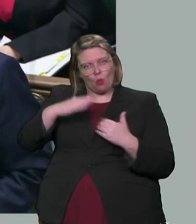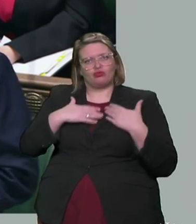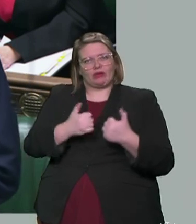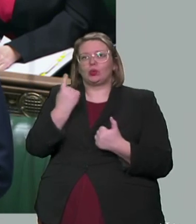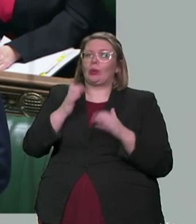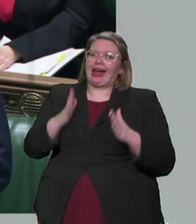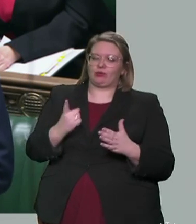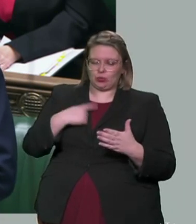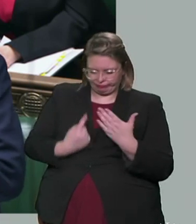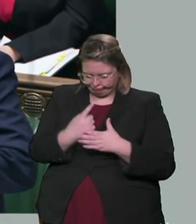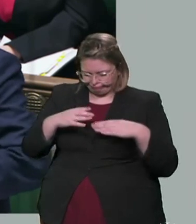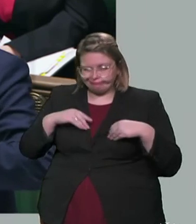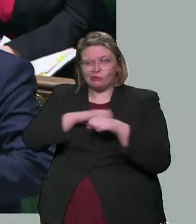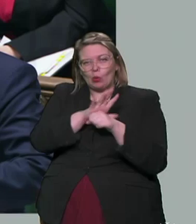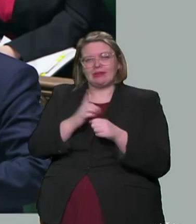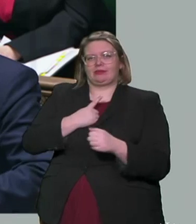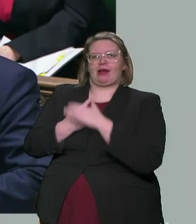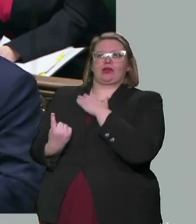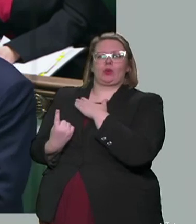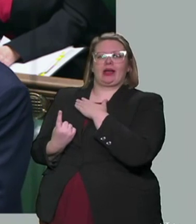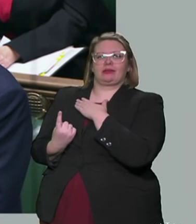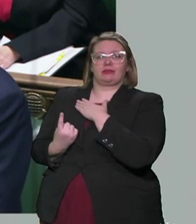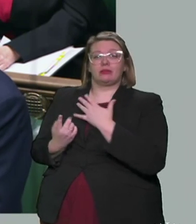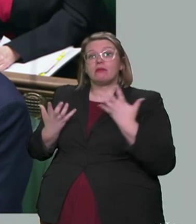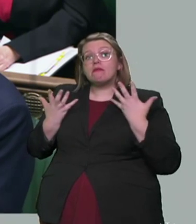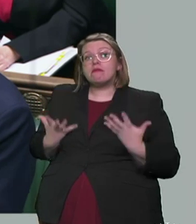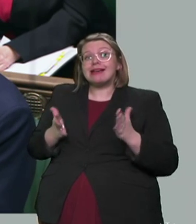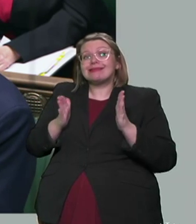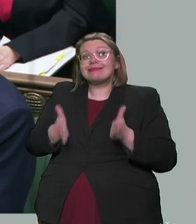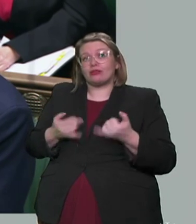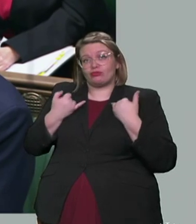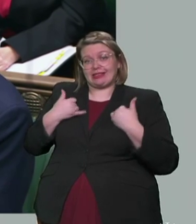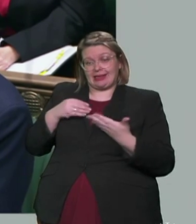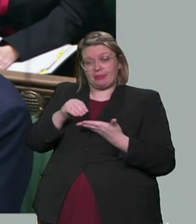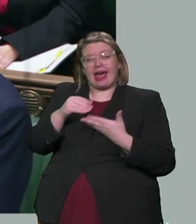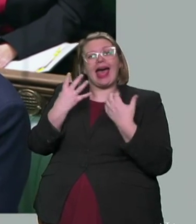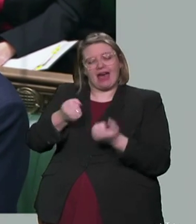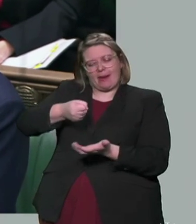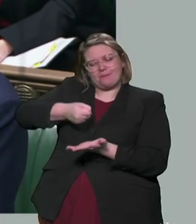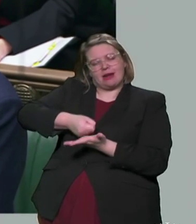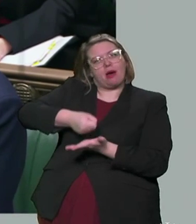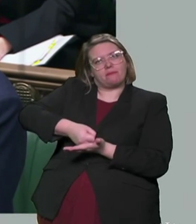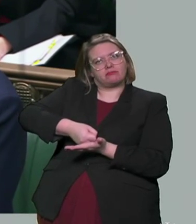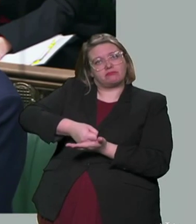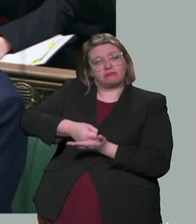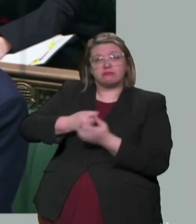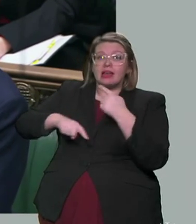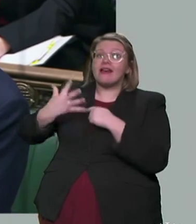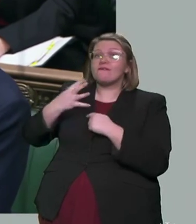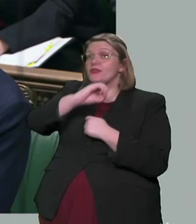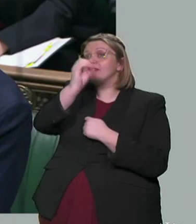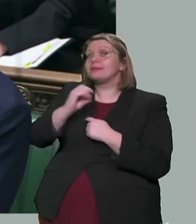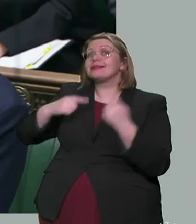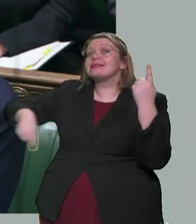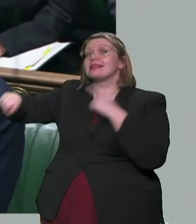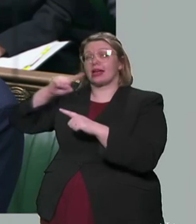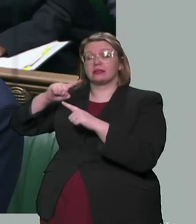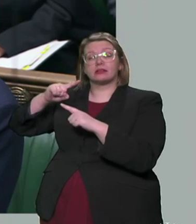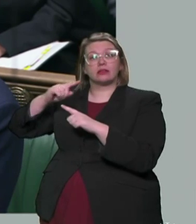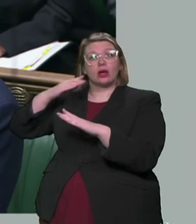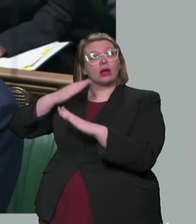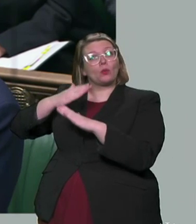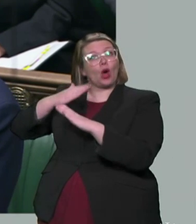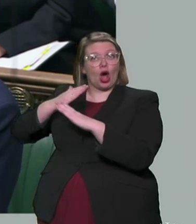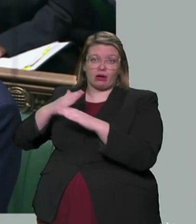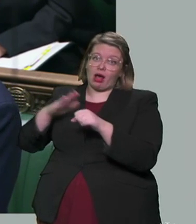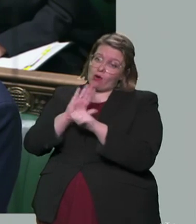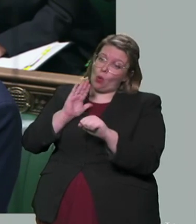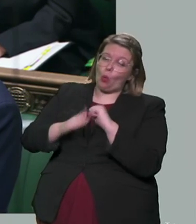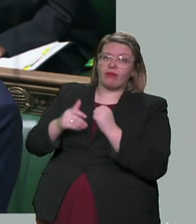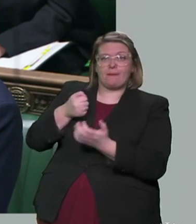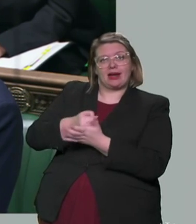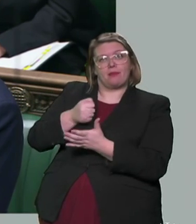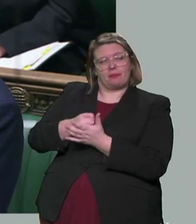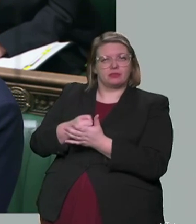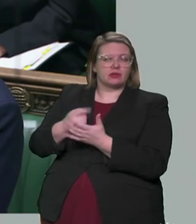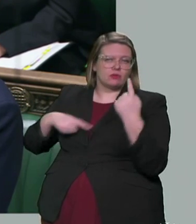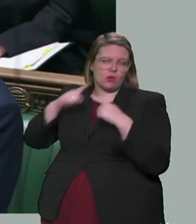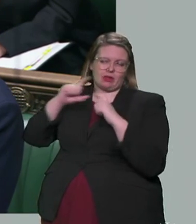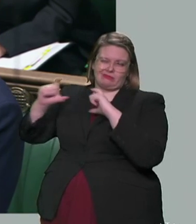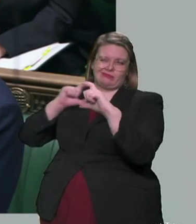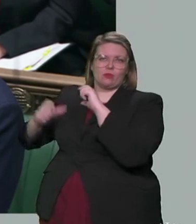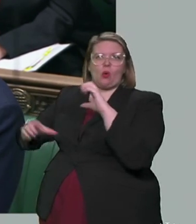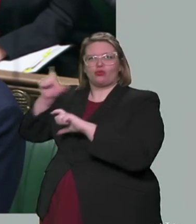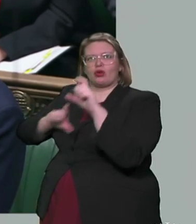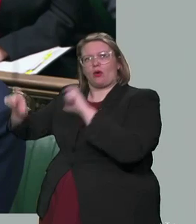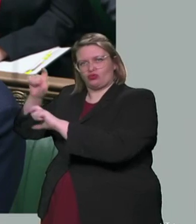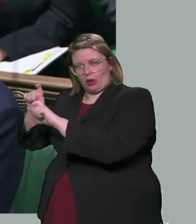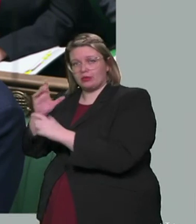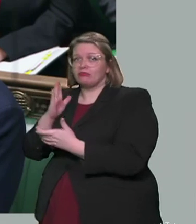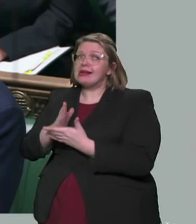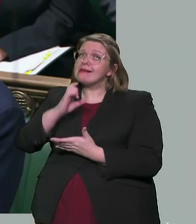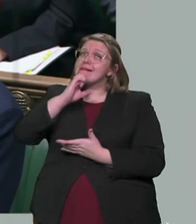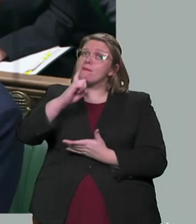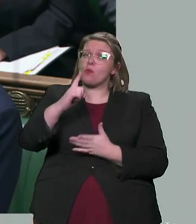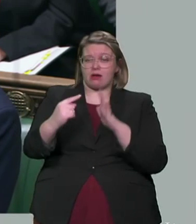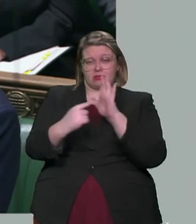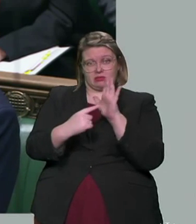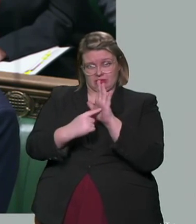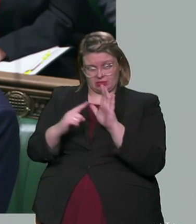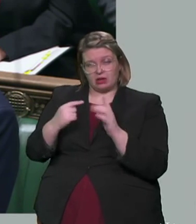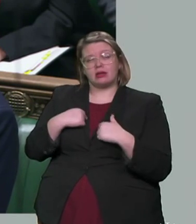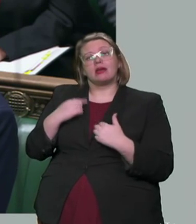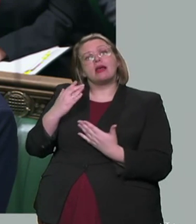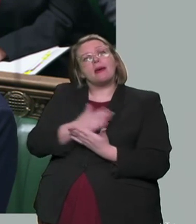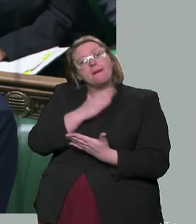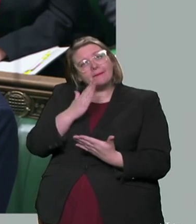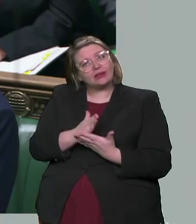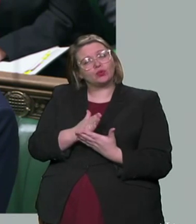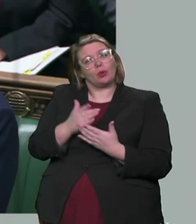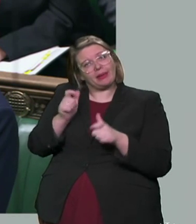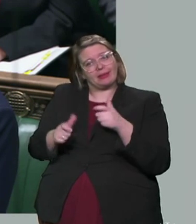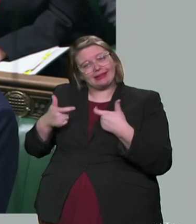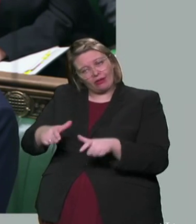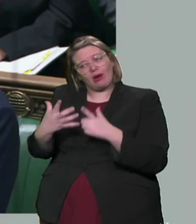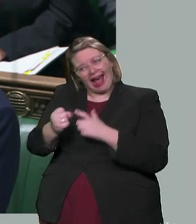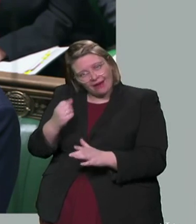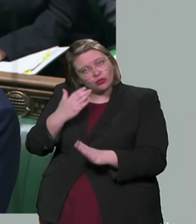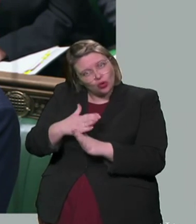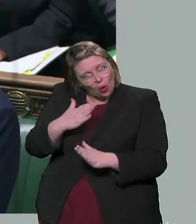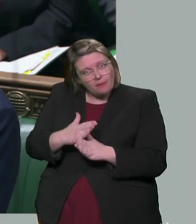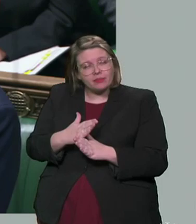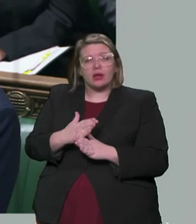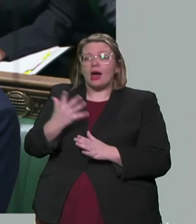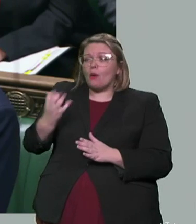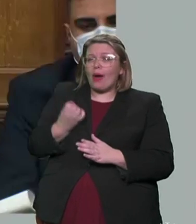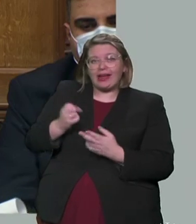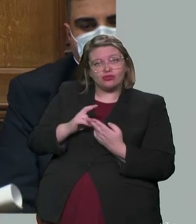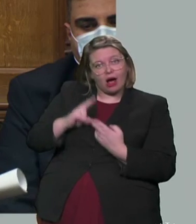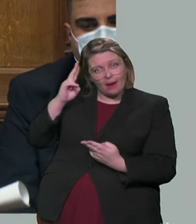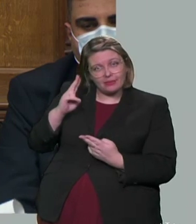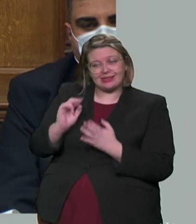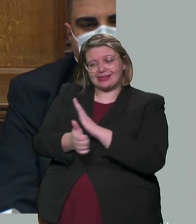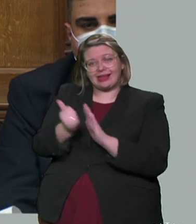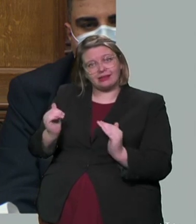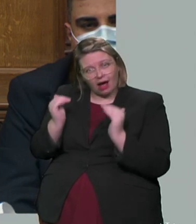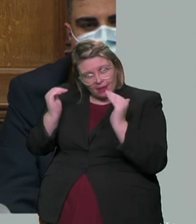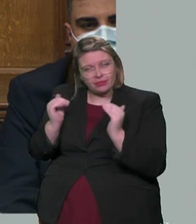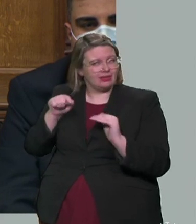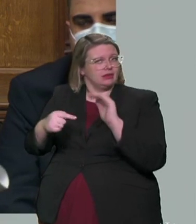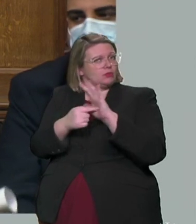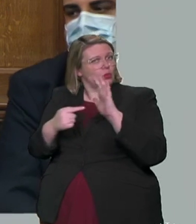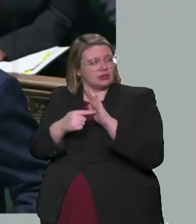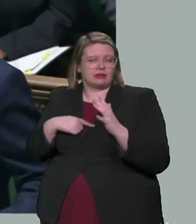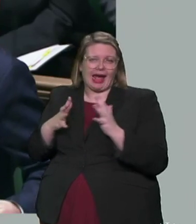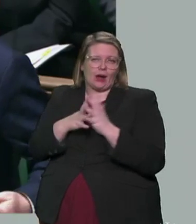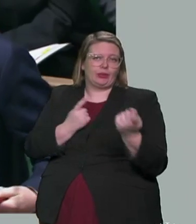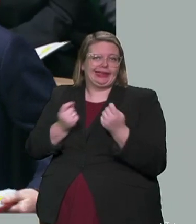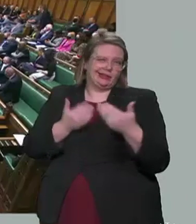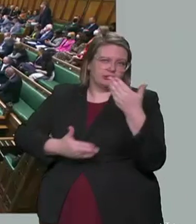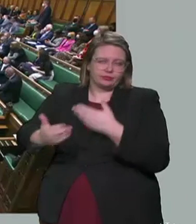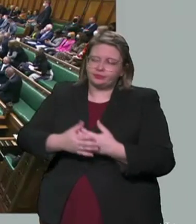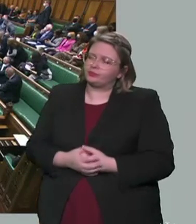The current statutory sick pay is, of course, a minimum—more than half of employees get contractual sick pay from their employer—but the most important thing we can do is ensure that we continue to keep people in work and in higher-wage, higher-skilled jobs, and that is what we are doing.